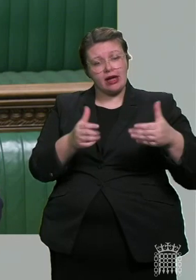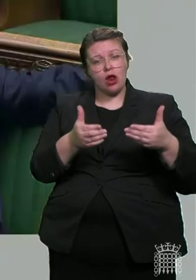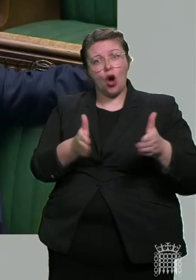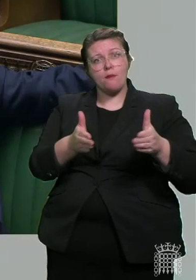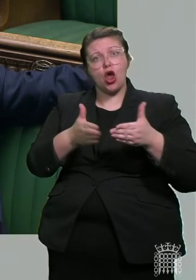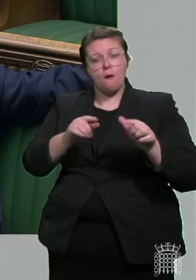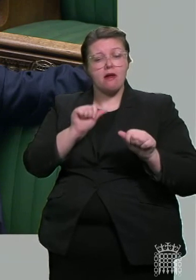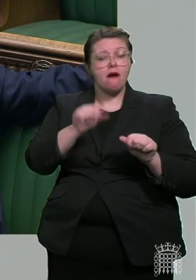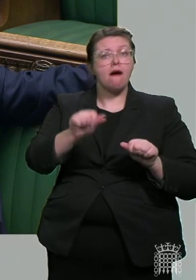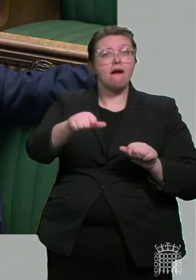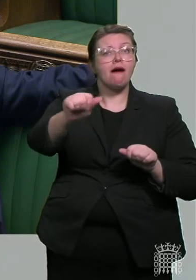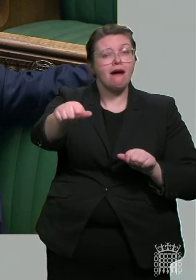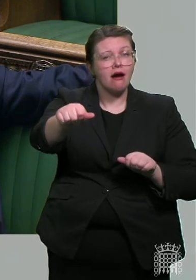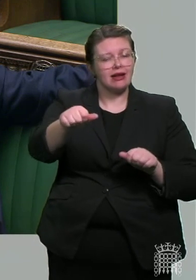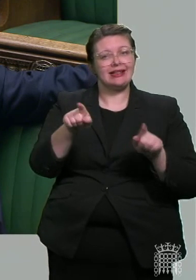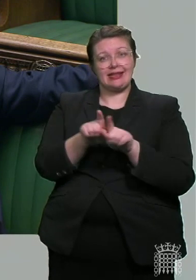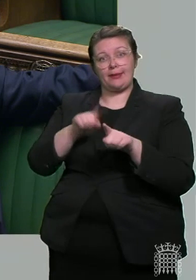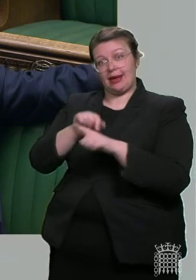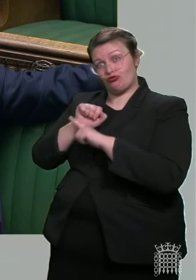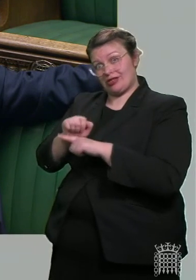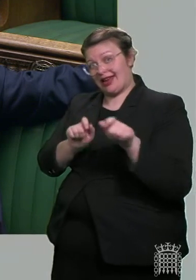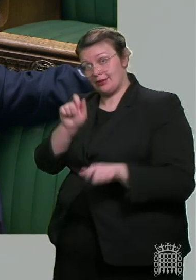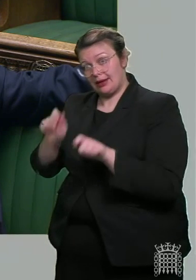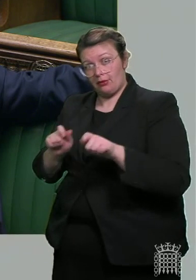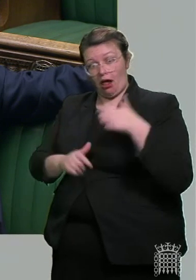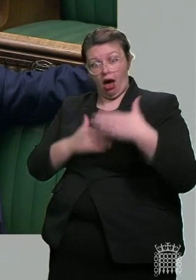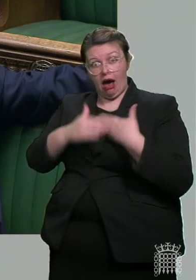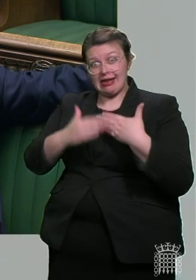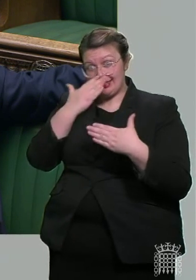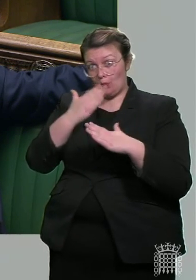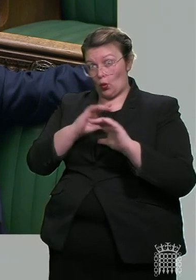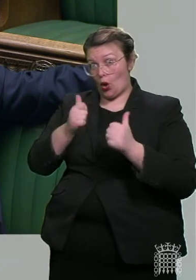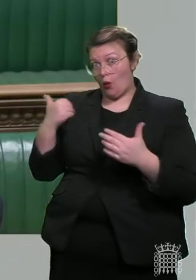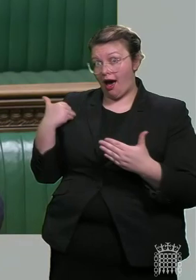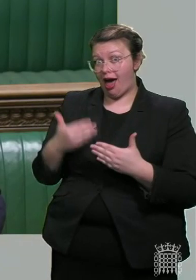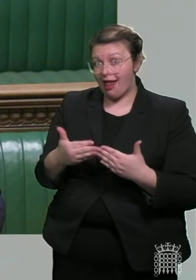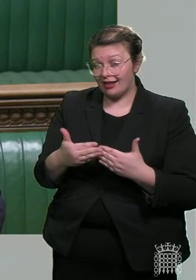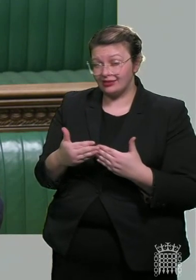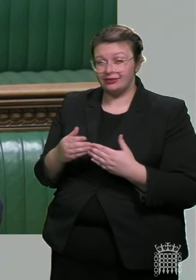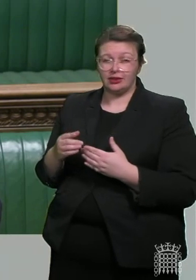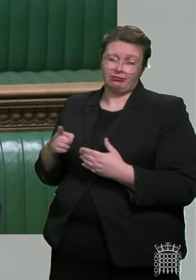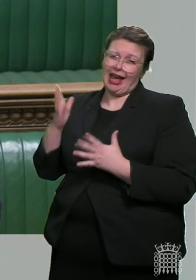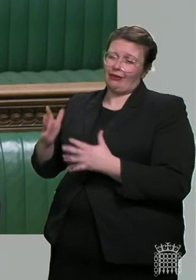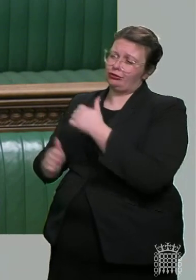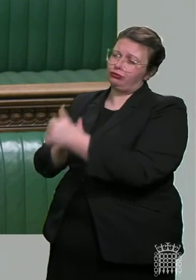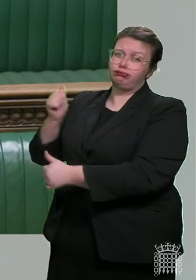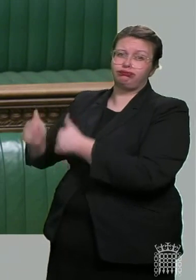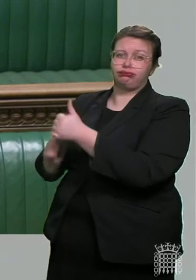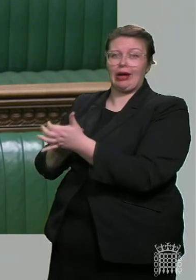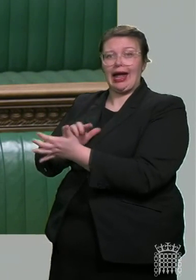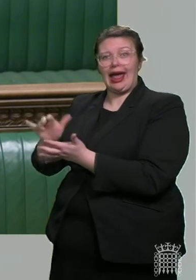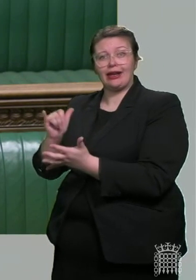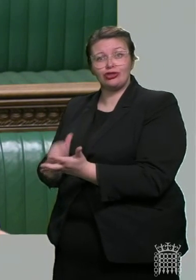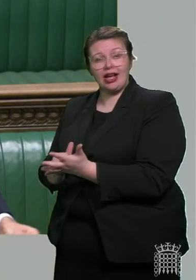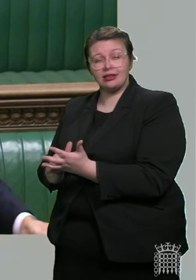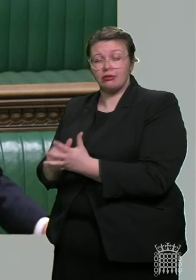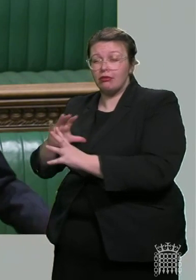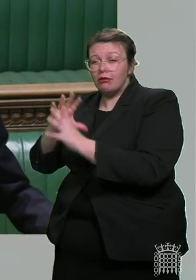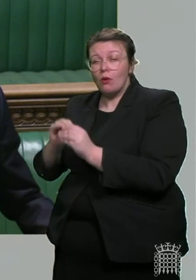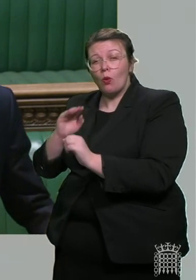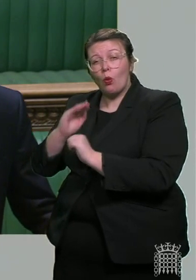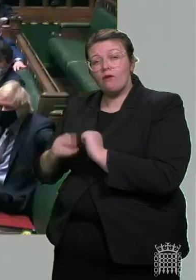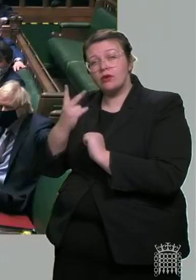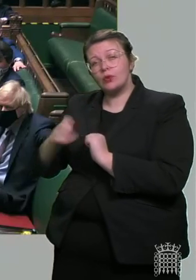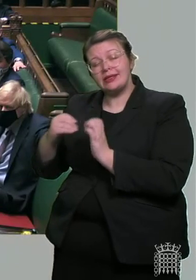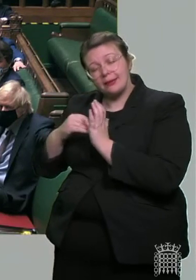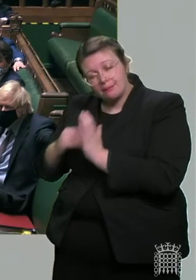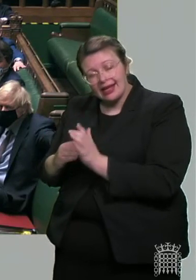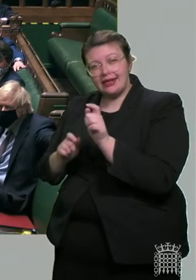The NHS, deserving of immense praise, has had extraordinary success in vaccinating more than 20 million people across the United Kingdom.